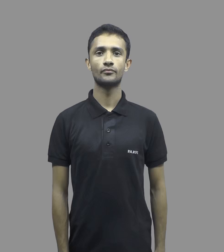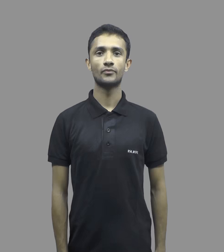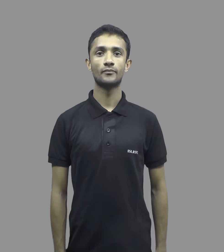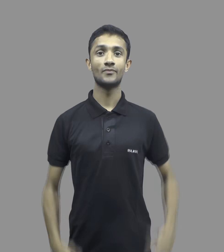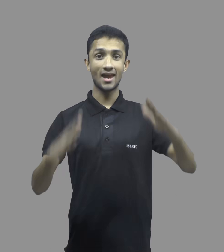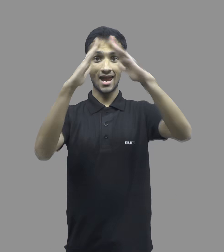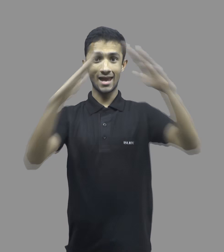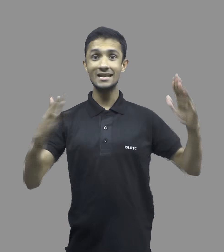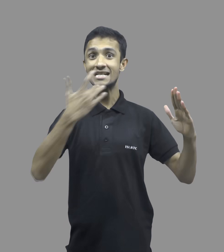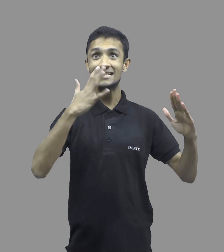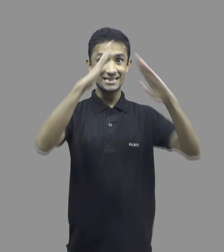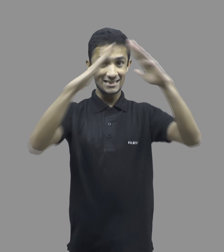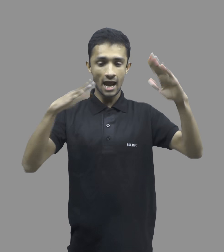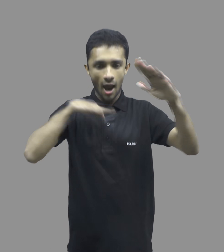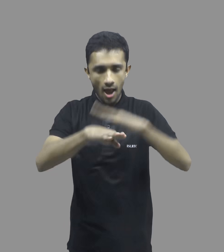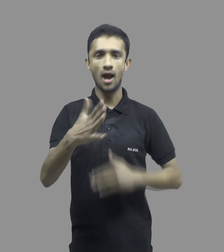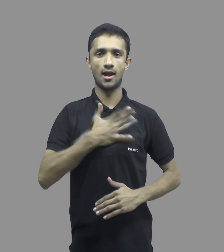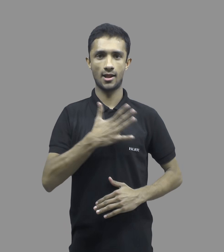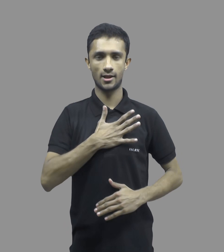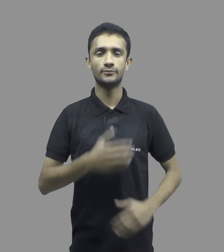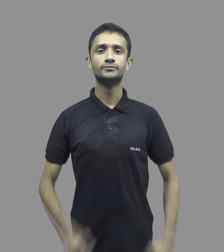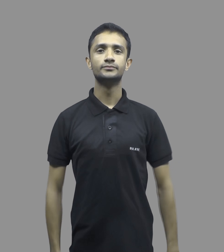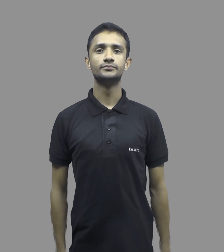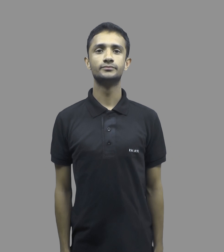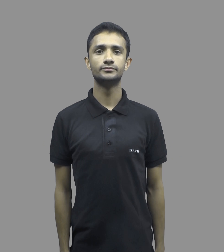Greenhouse